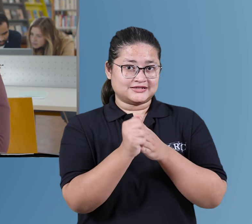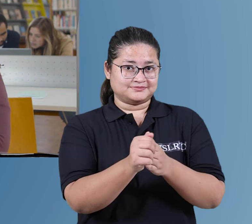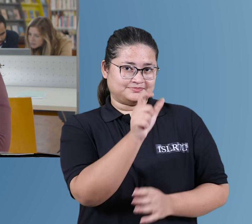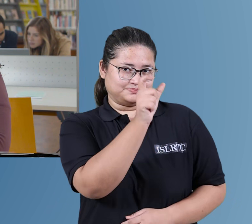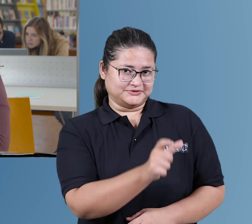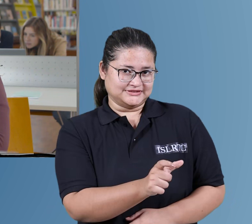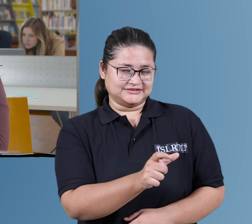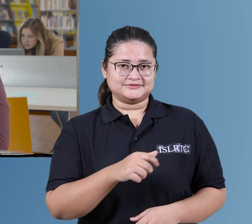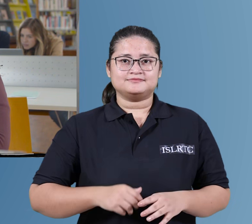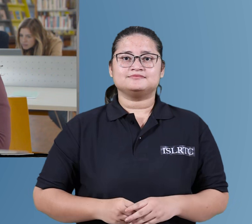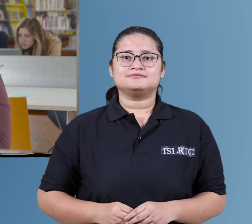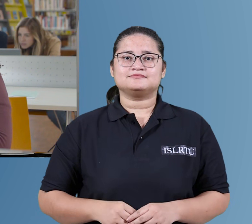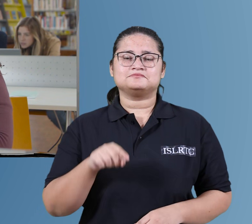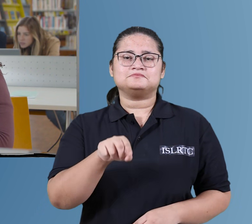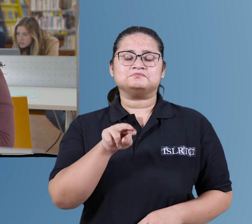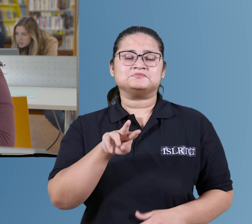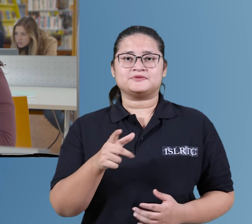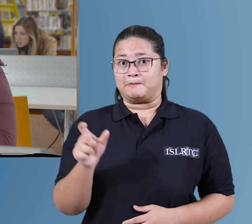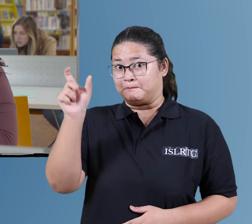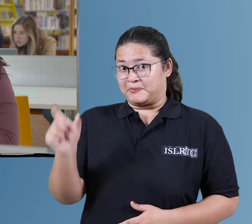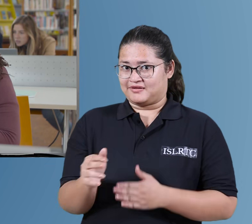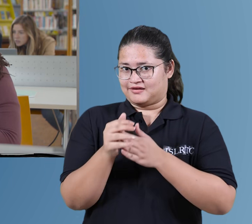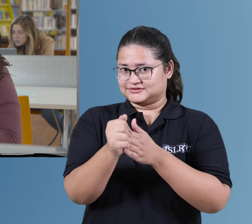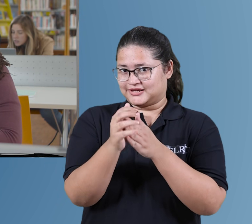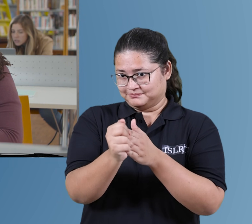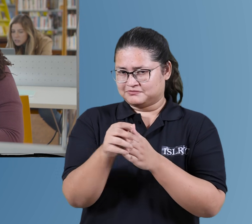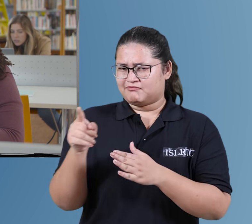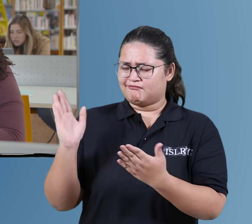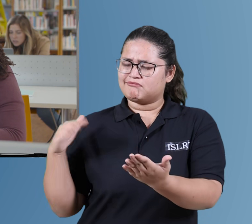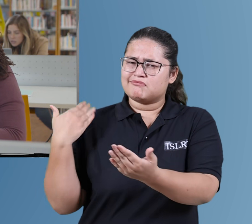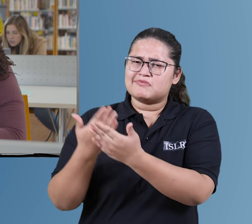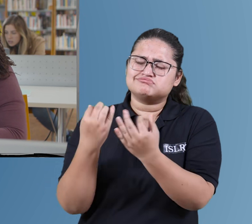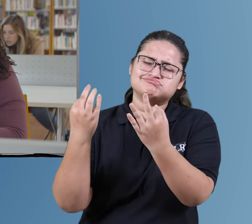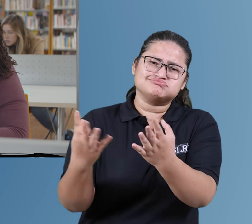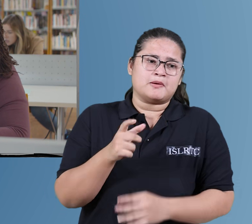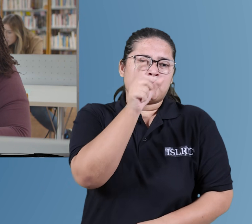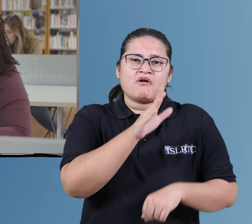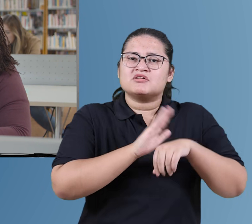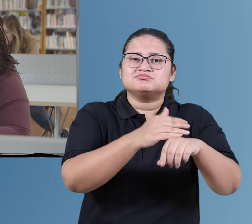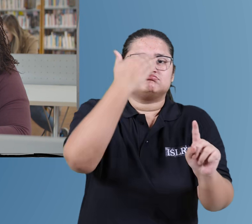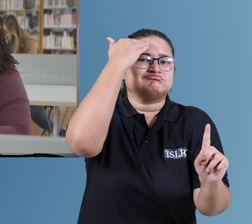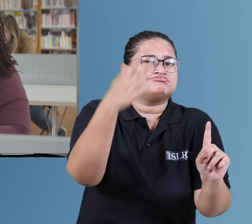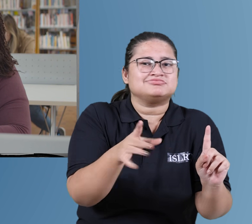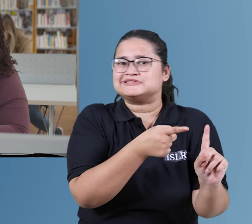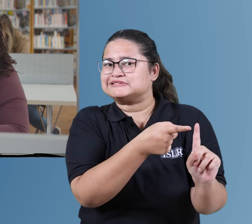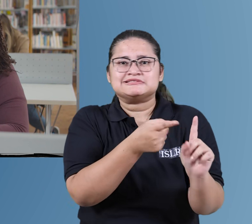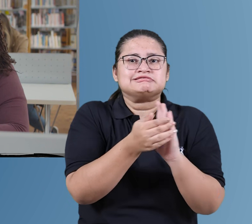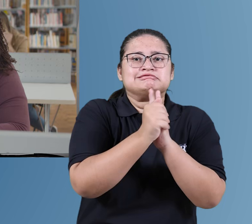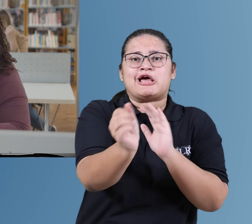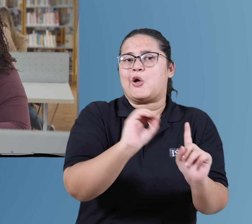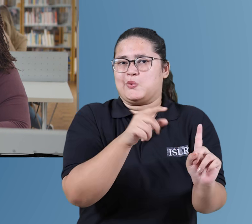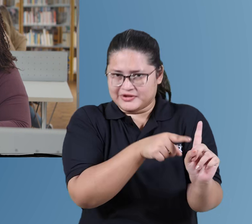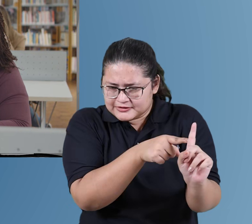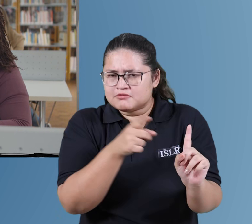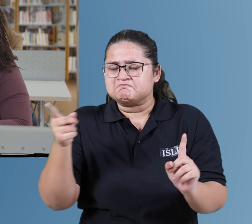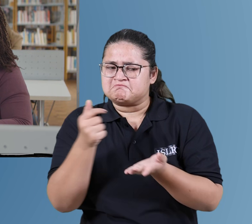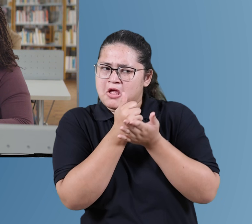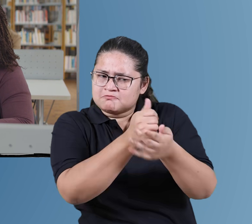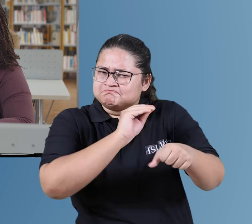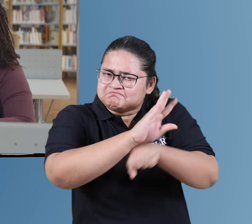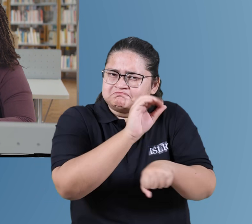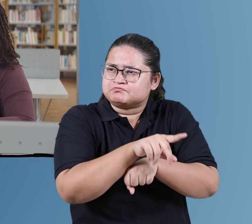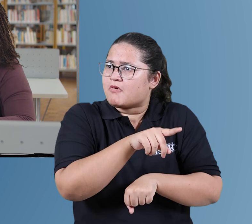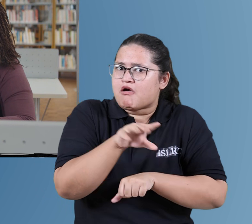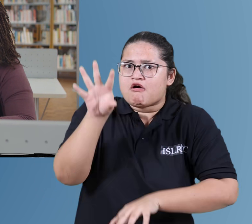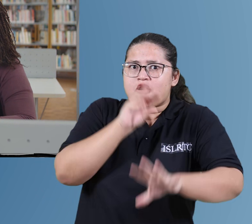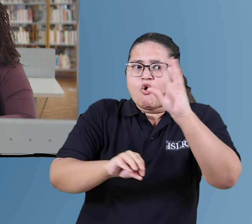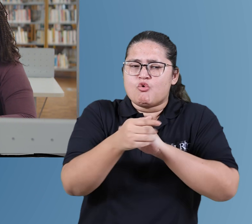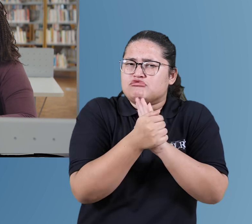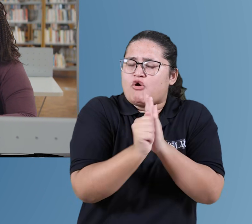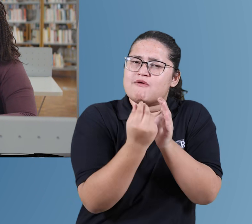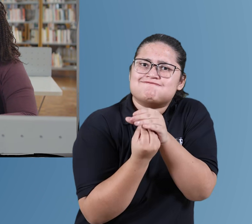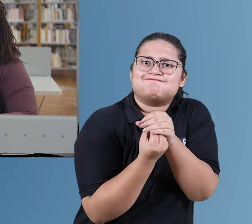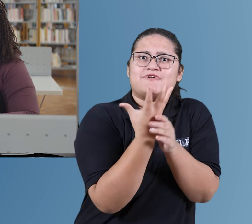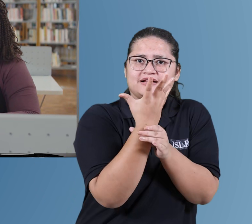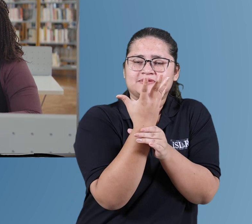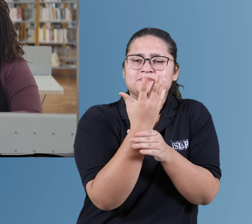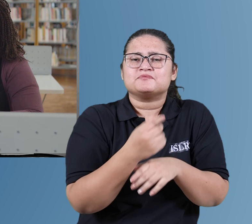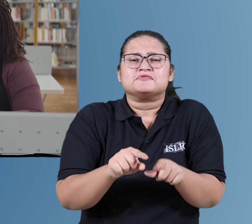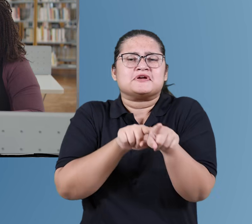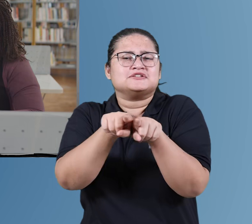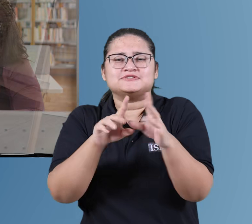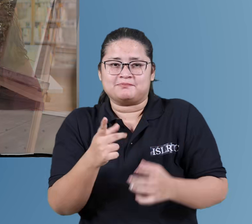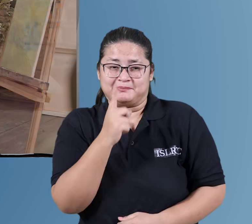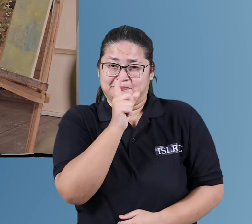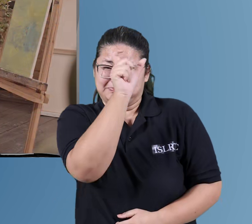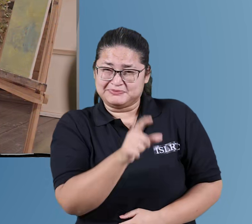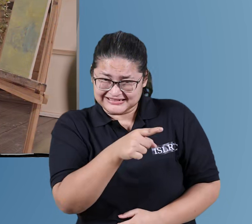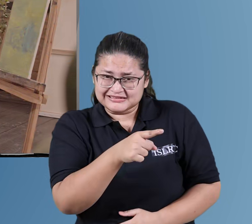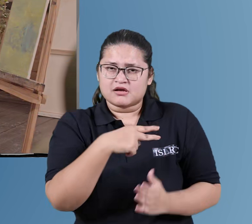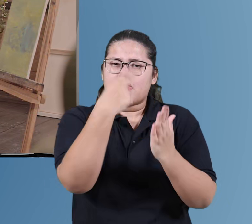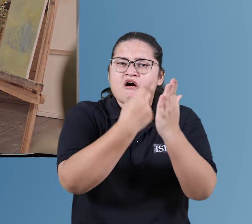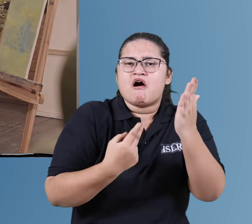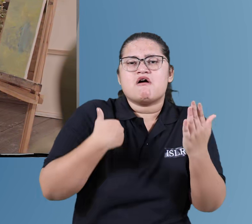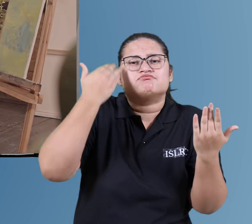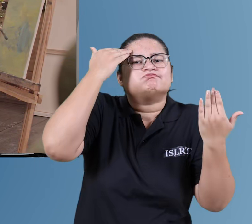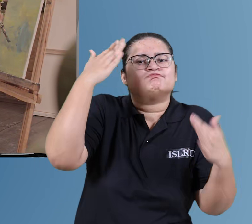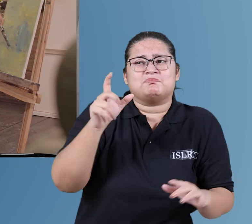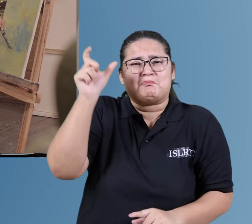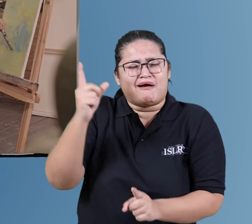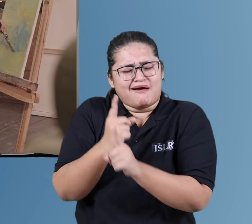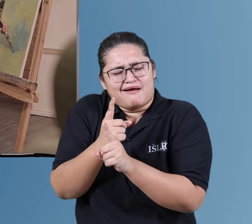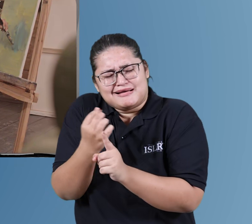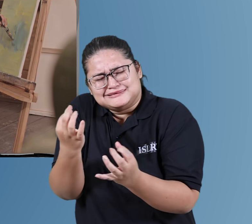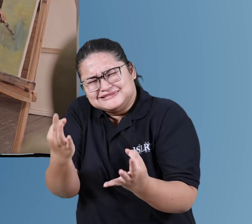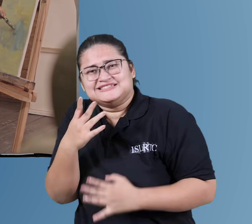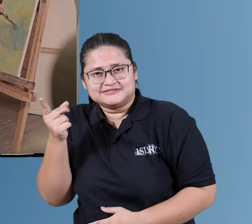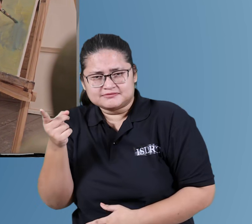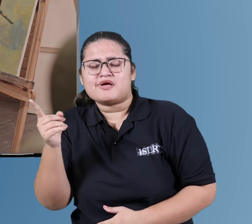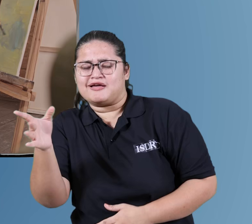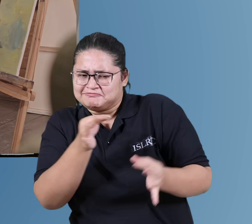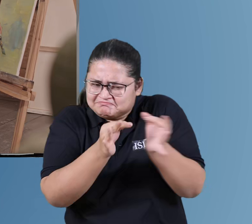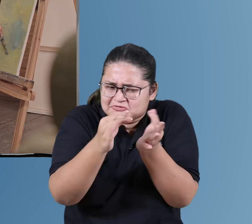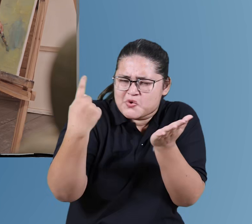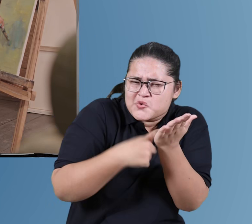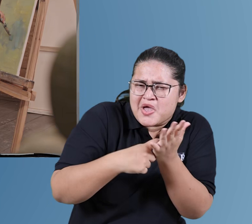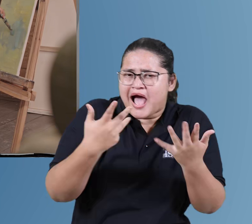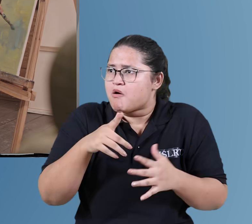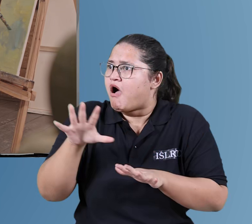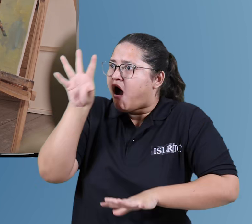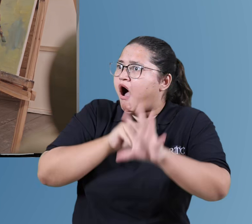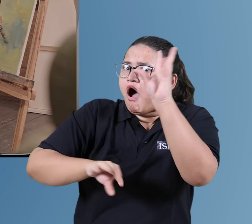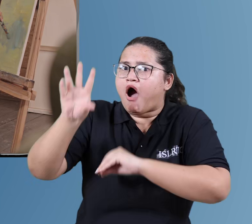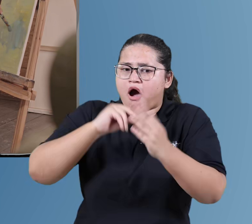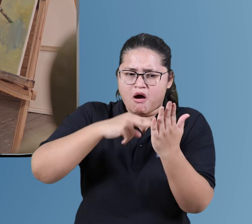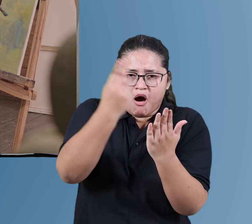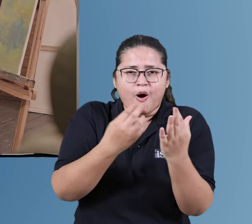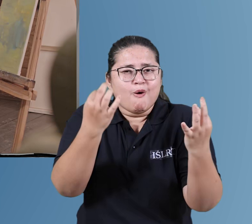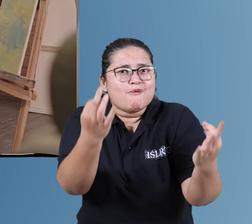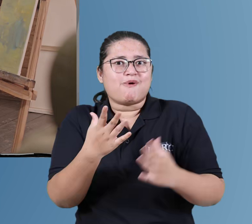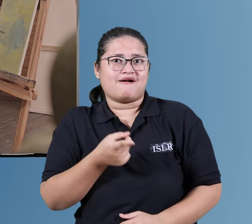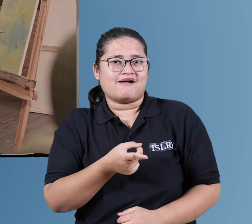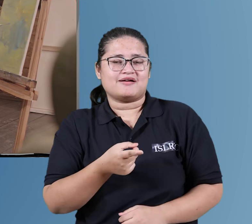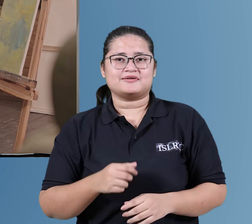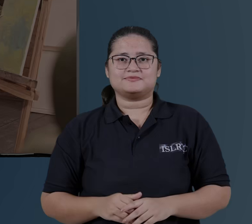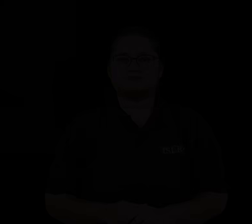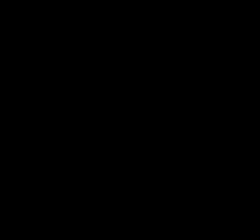Mentor A mentor is an experienced and trusted advisor; someone very experienced. They help and advice a less experienced person. For example, the young artist found a mentor in her art teacher who helped her refine her techniques and improve her skills.